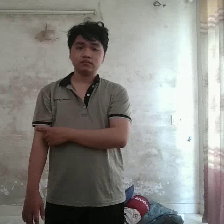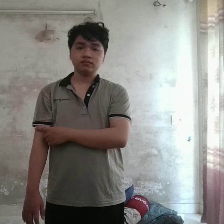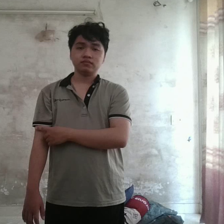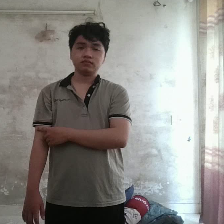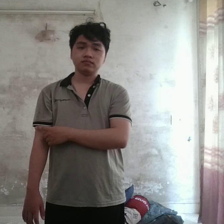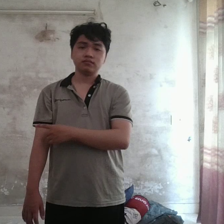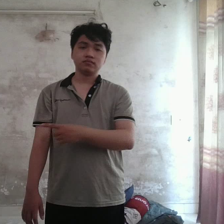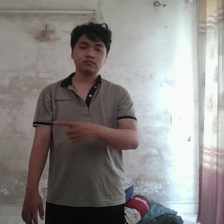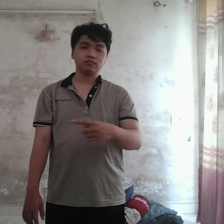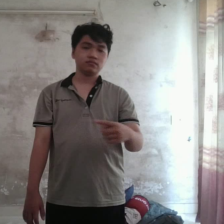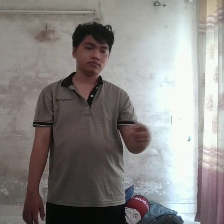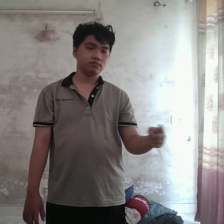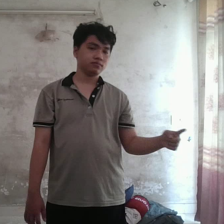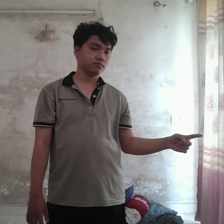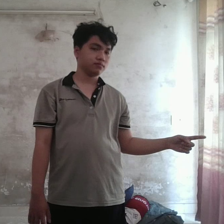cac ban